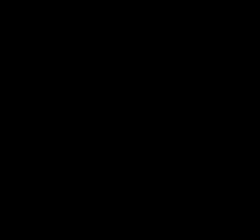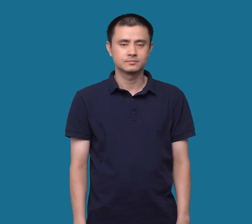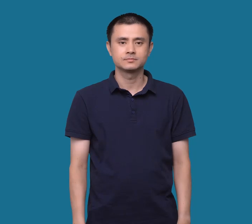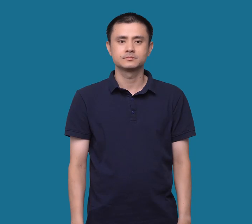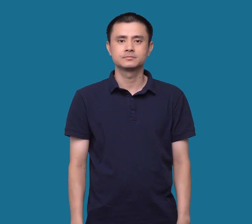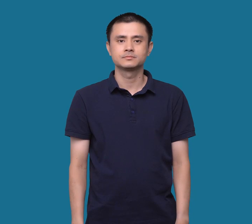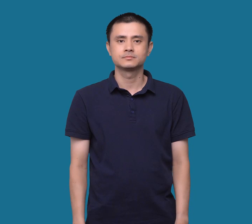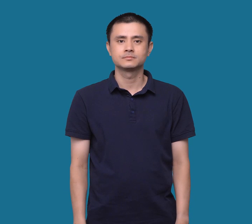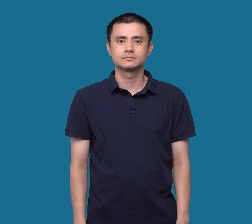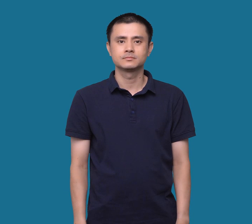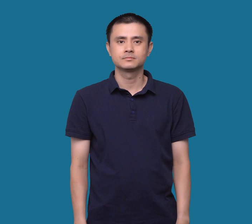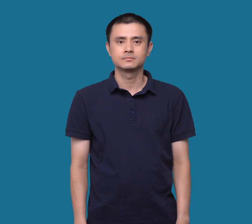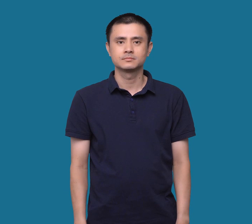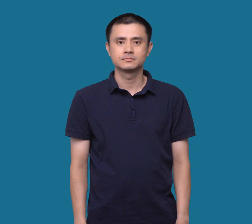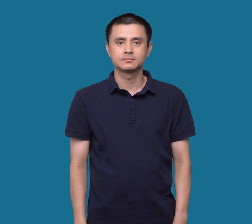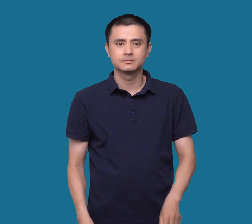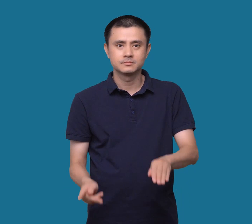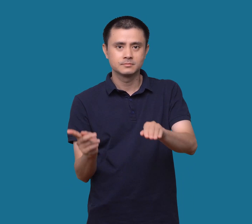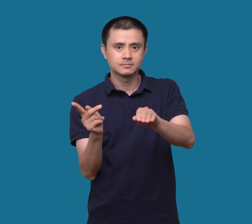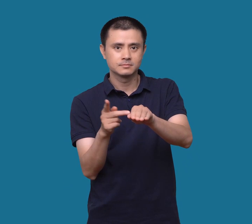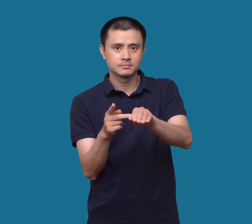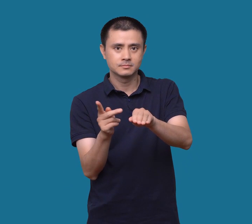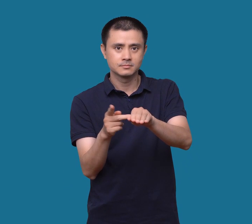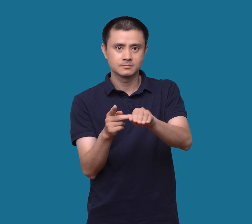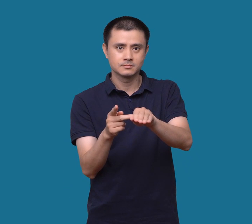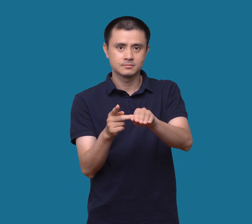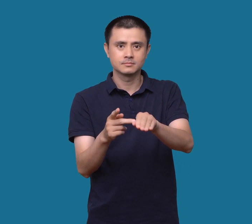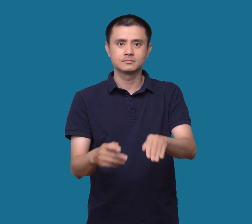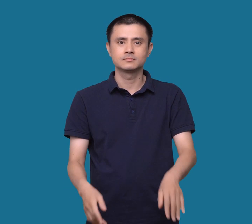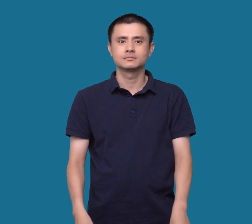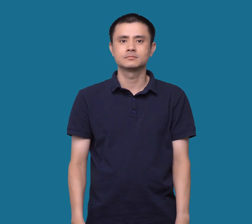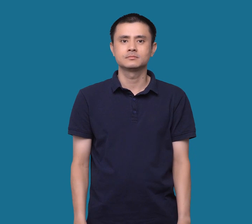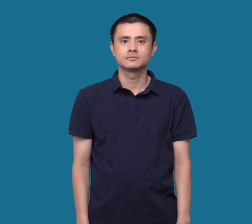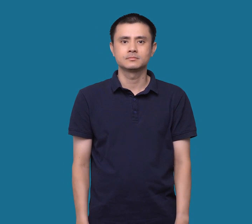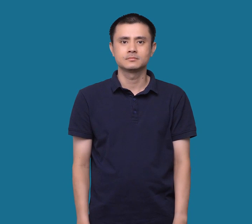xe khách